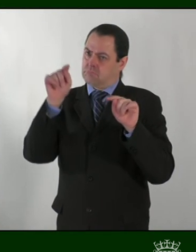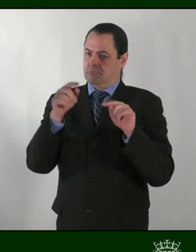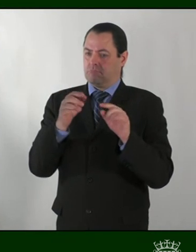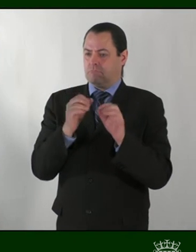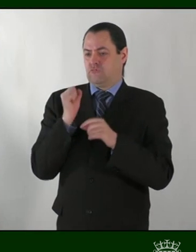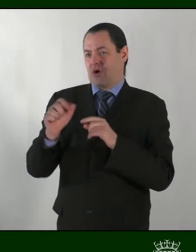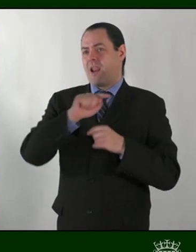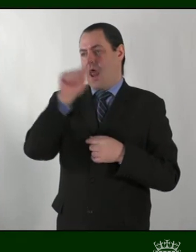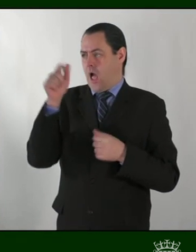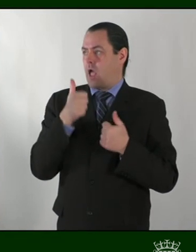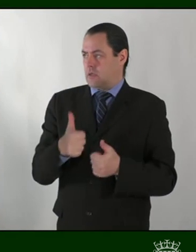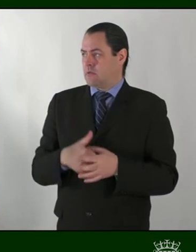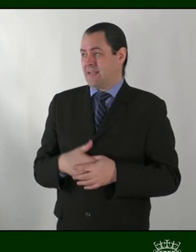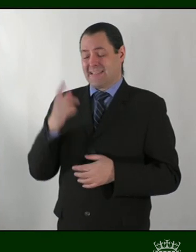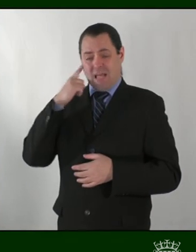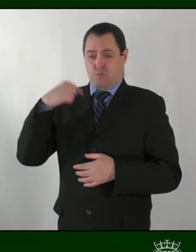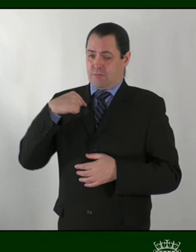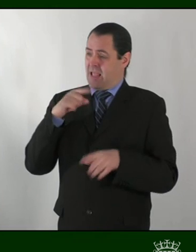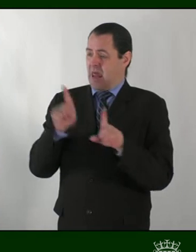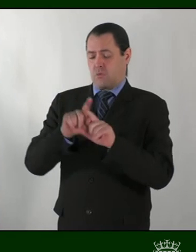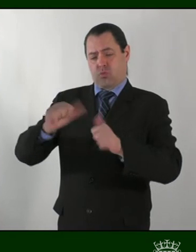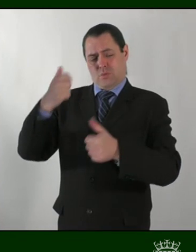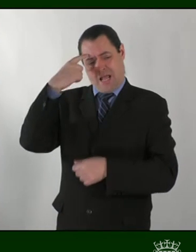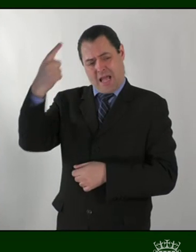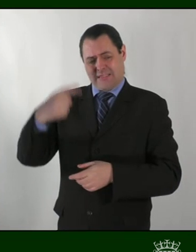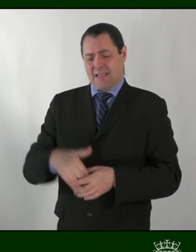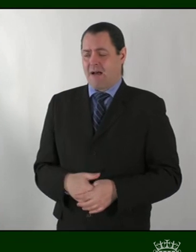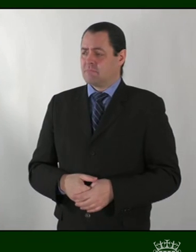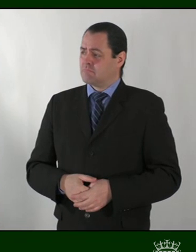That sounds to me like a great idea.